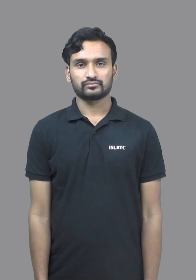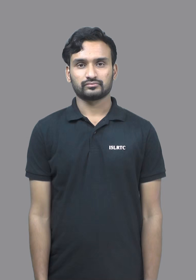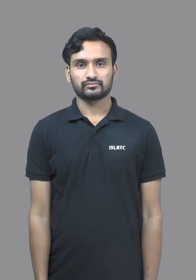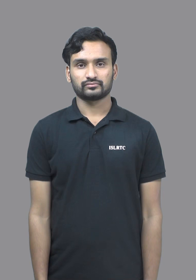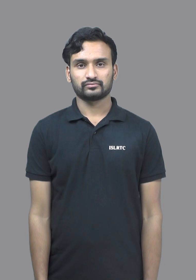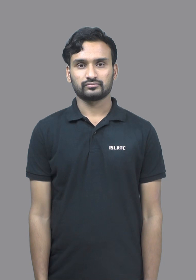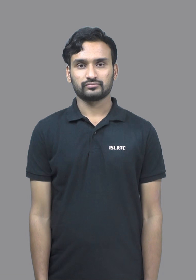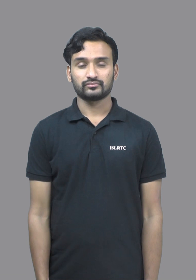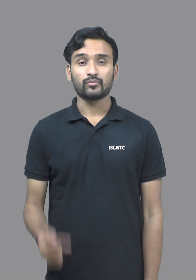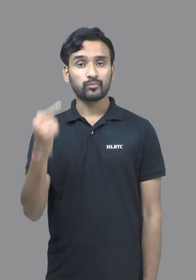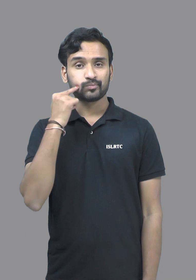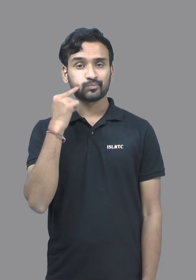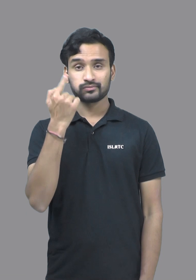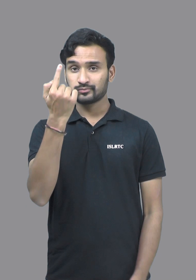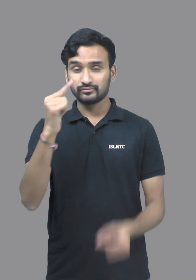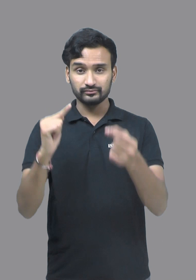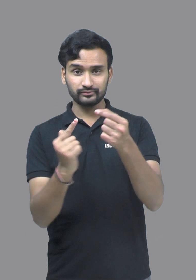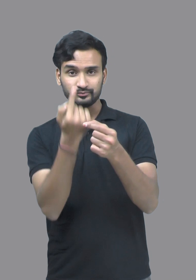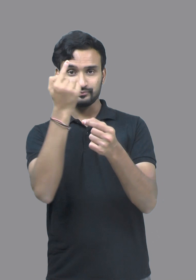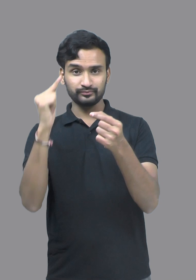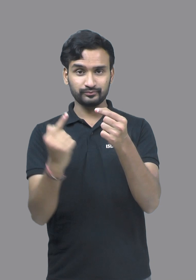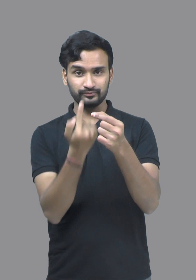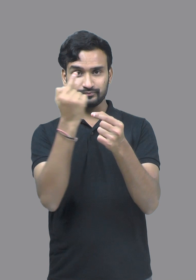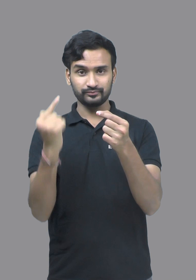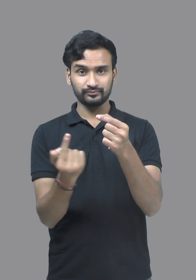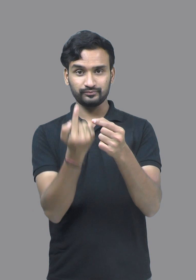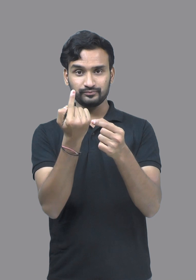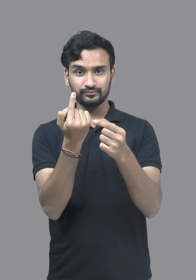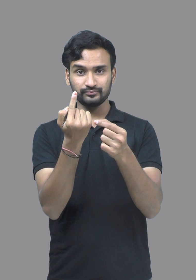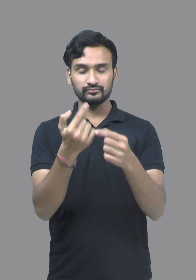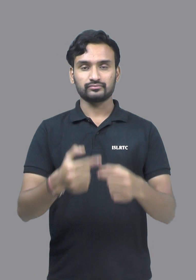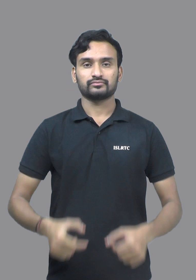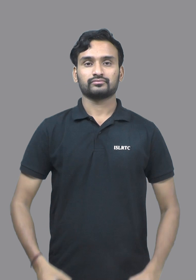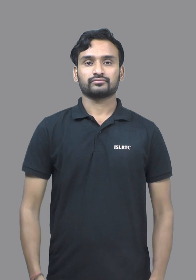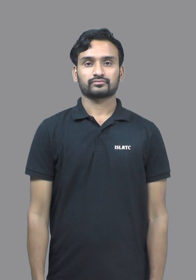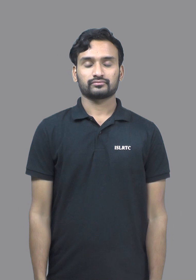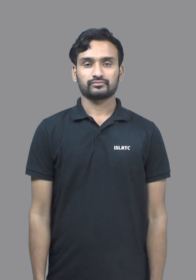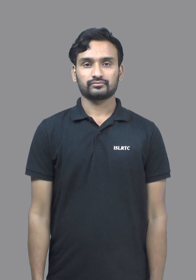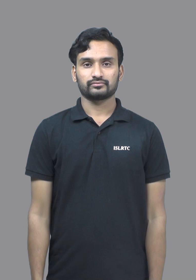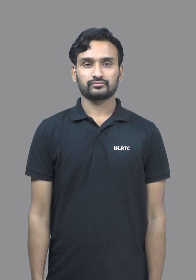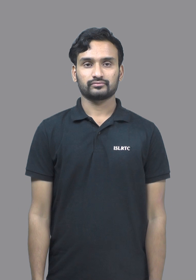Needle